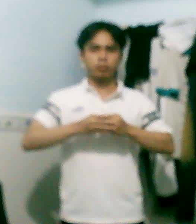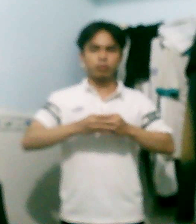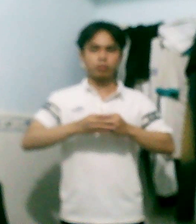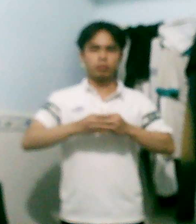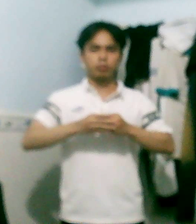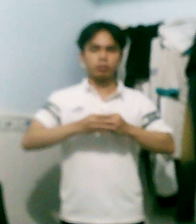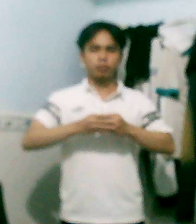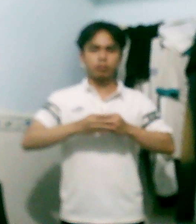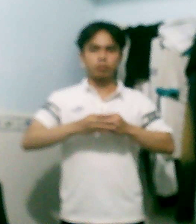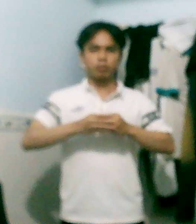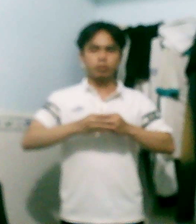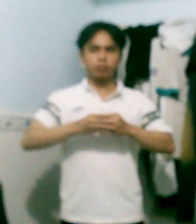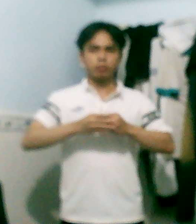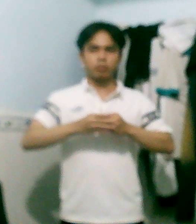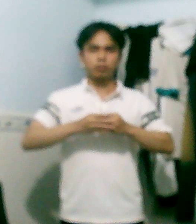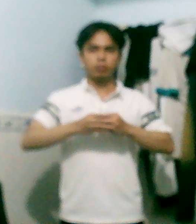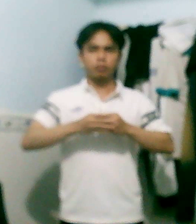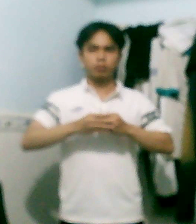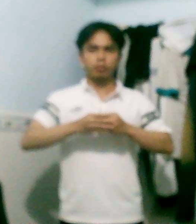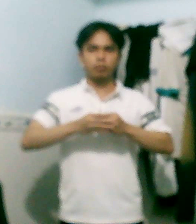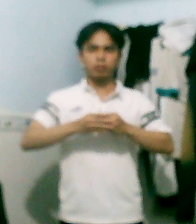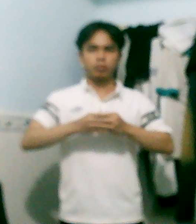nhom